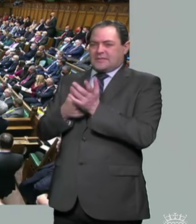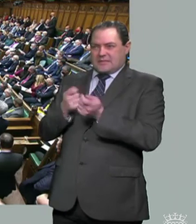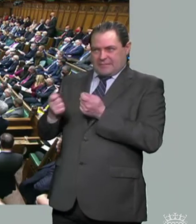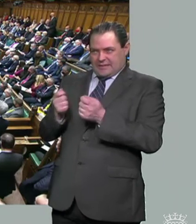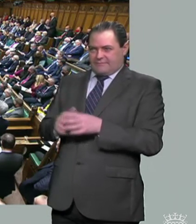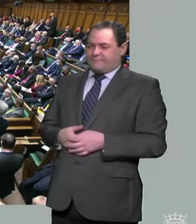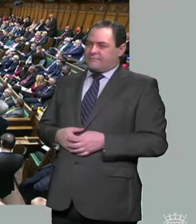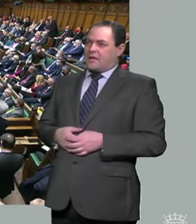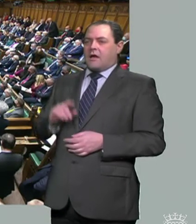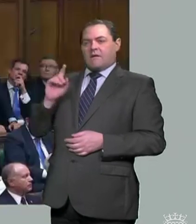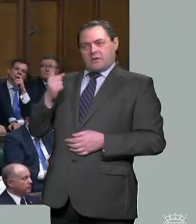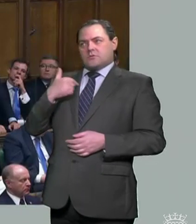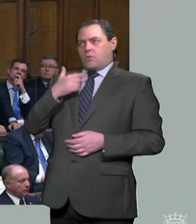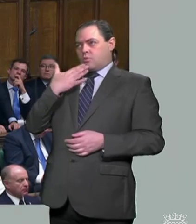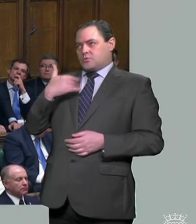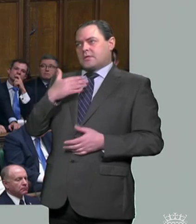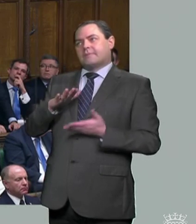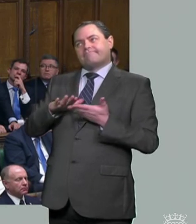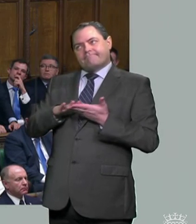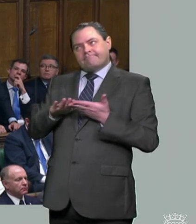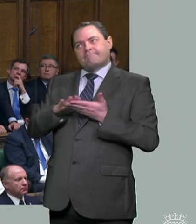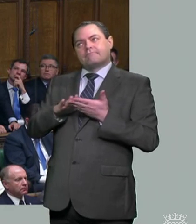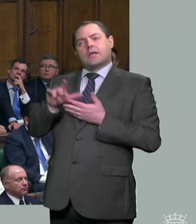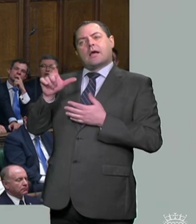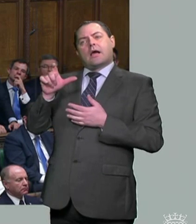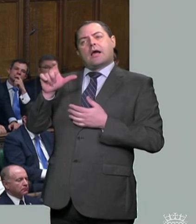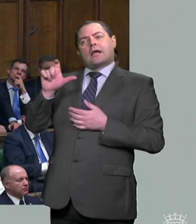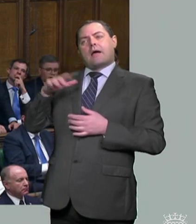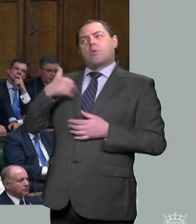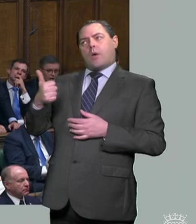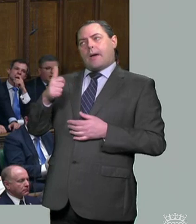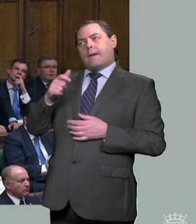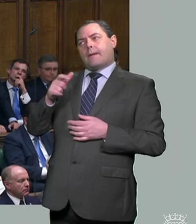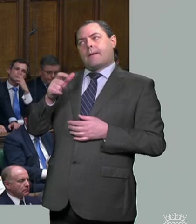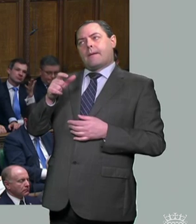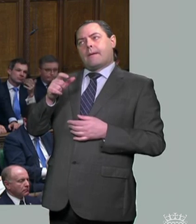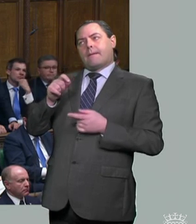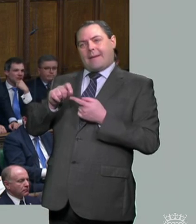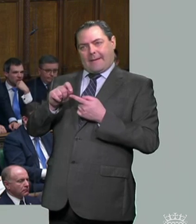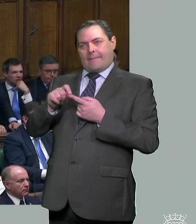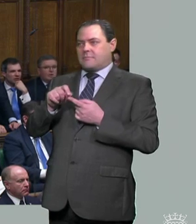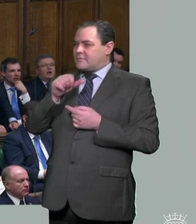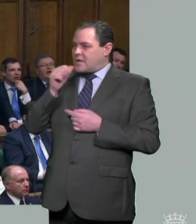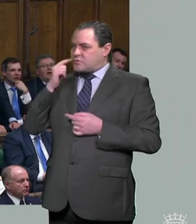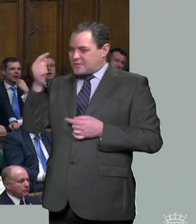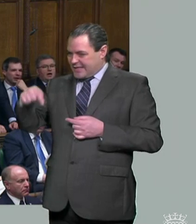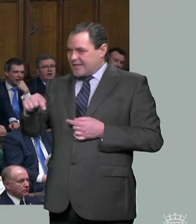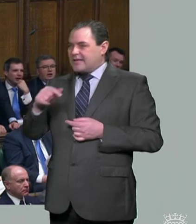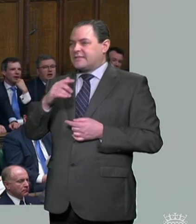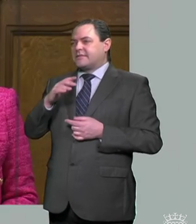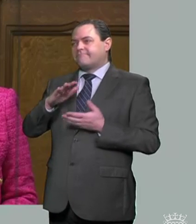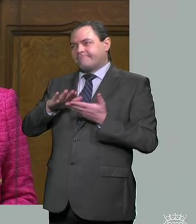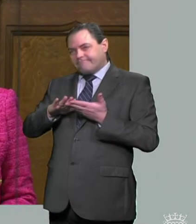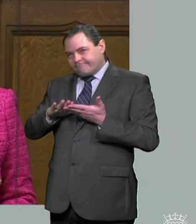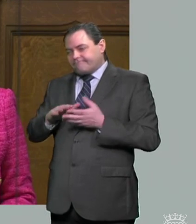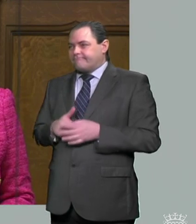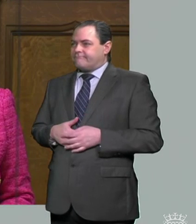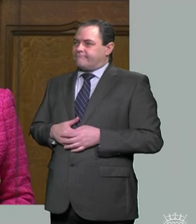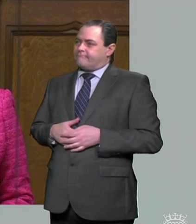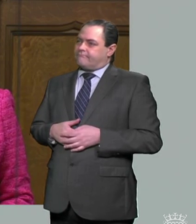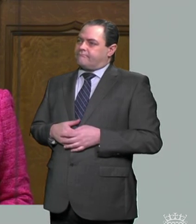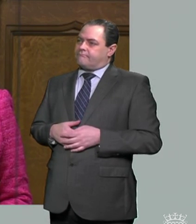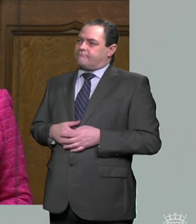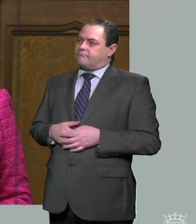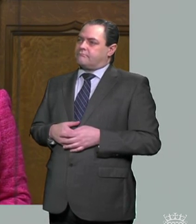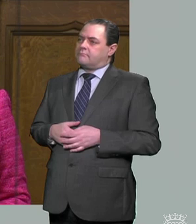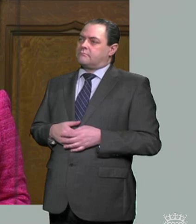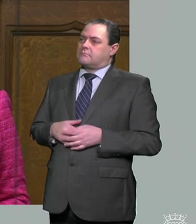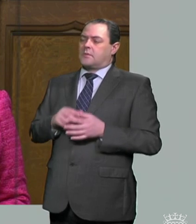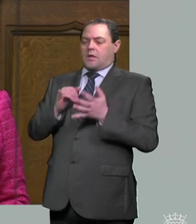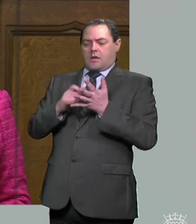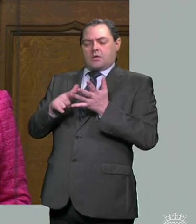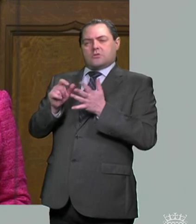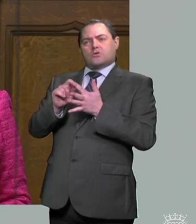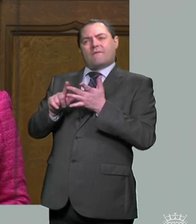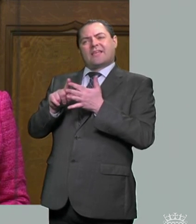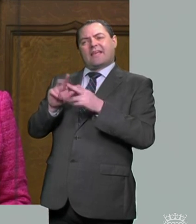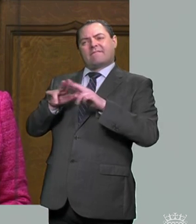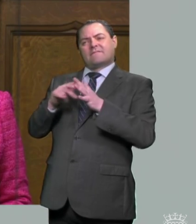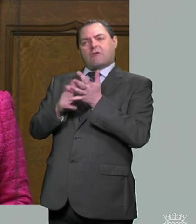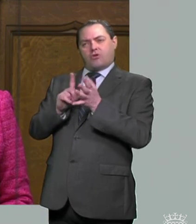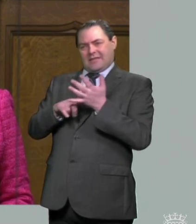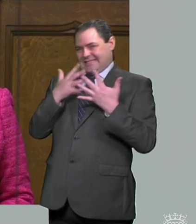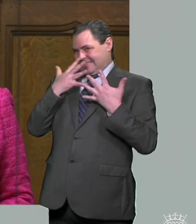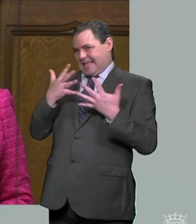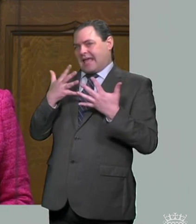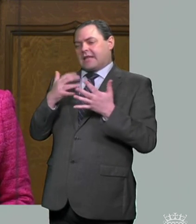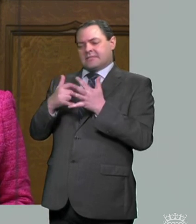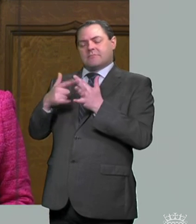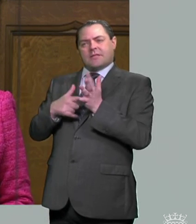First, I would like to give my condolences to the right honourable and learned Member for Camberwell and Peckham , and say how good it is to see her back in her place.Sophie Fairall was just 10 years old when she died in September.